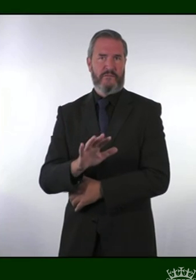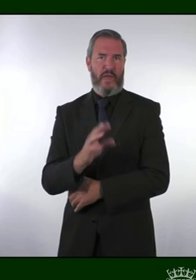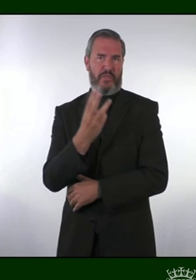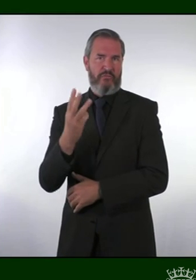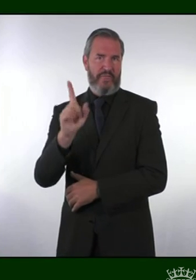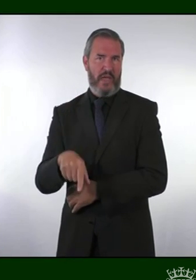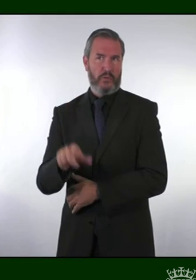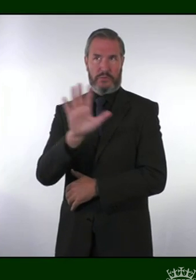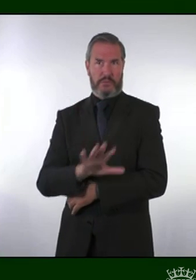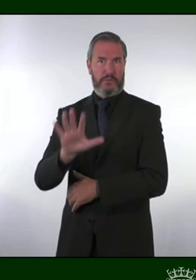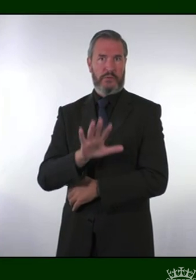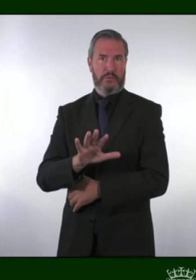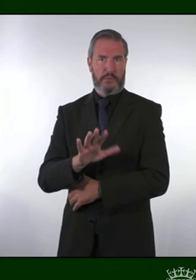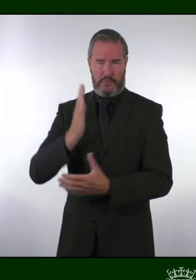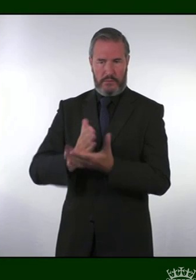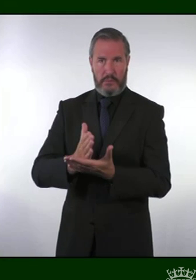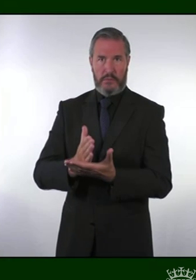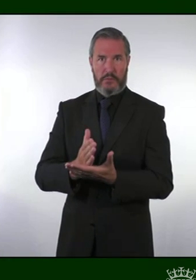Inadvertently misleading—